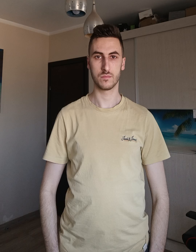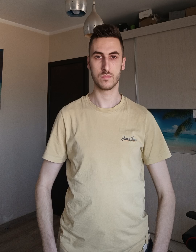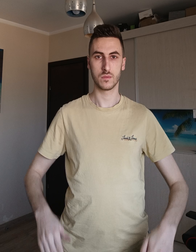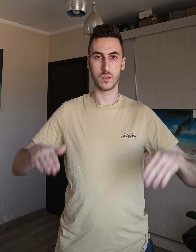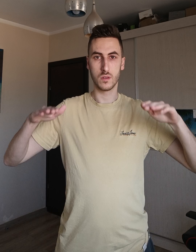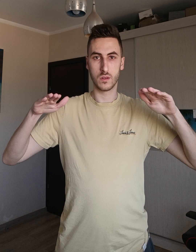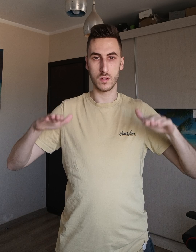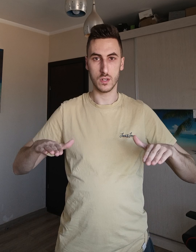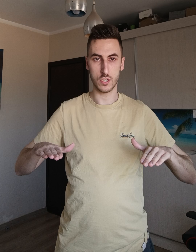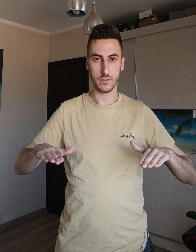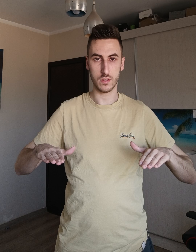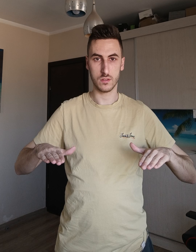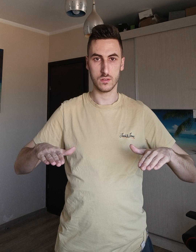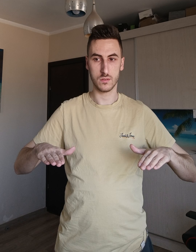לשבת